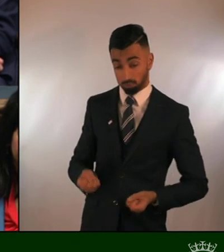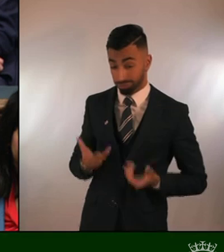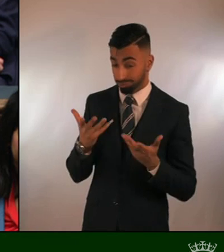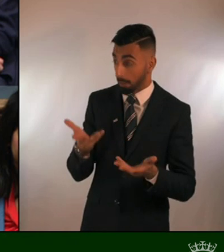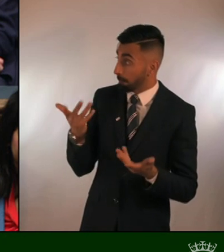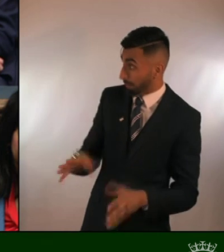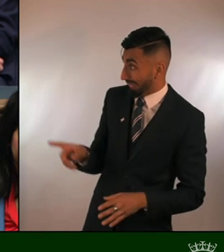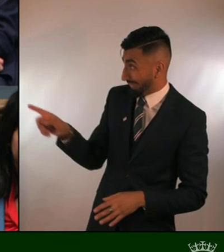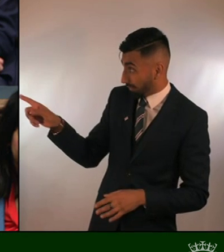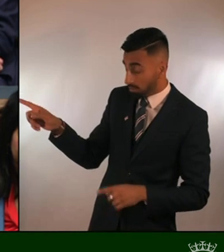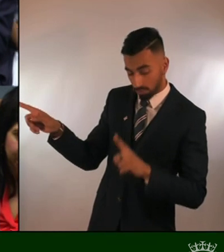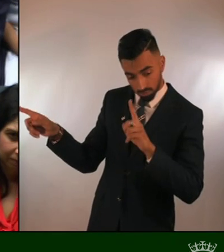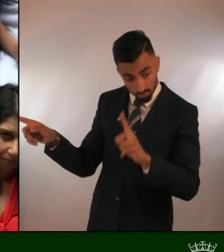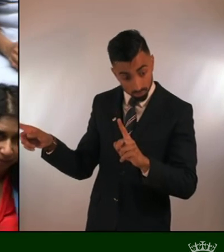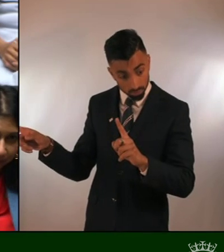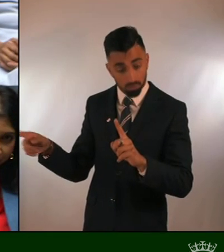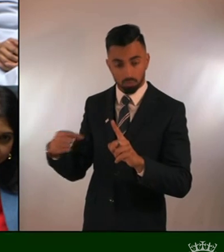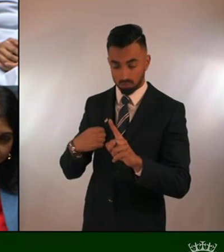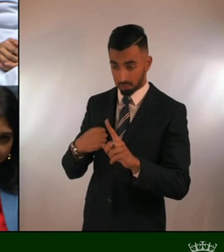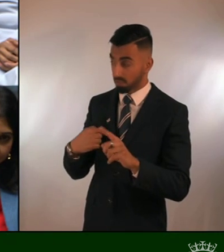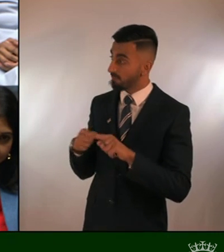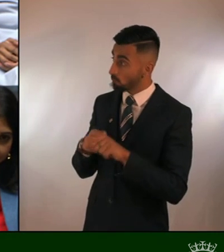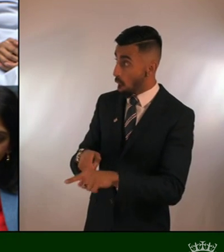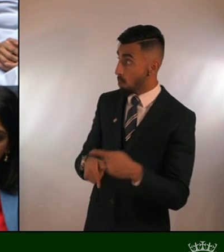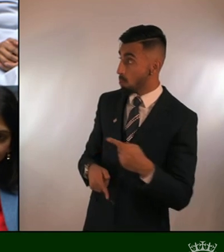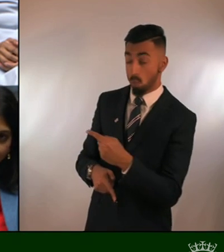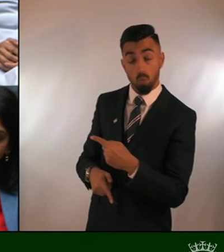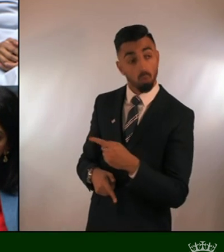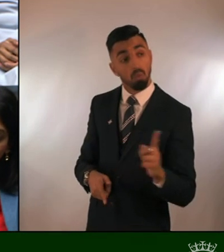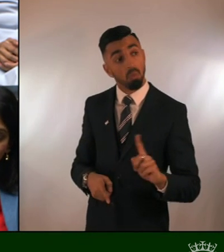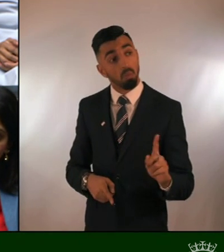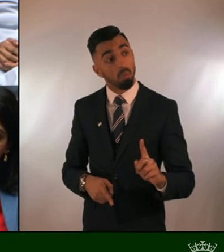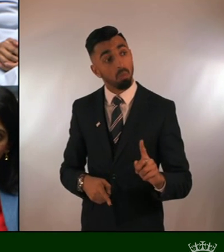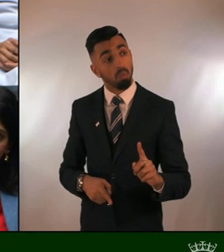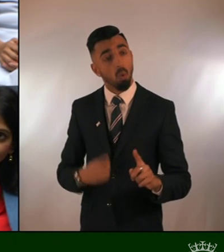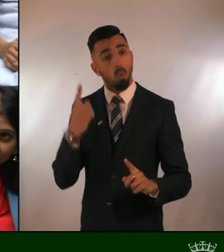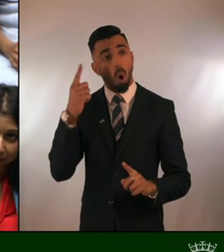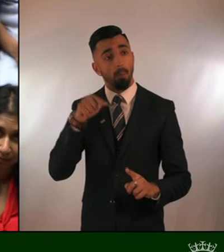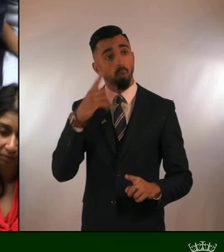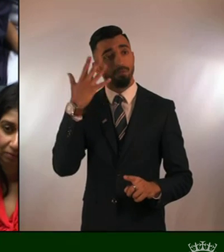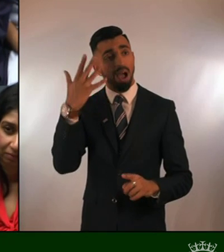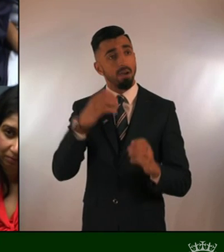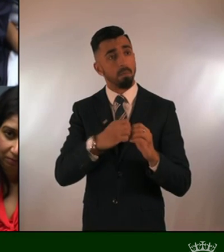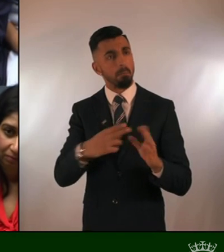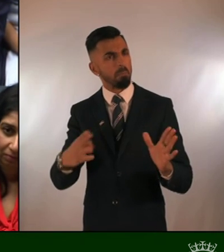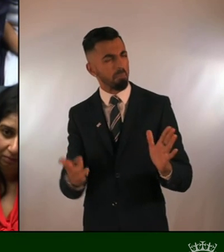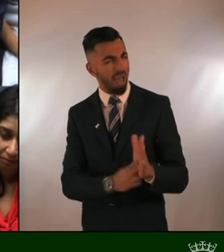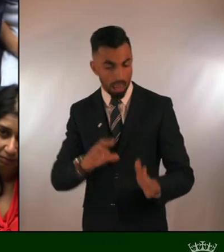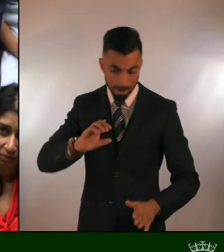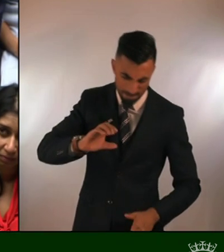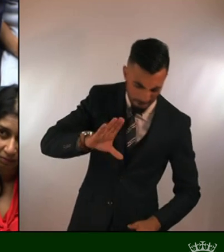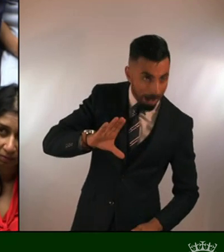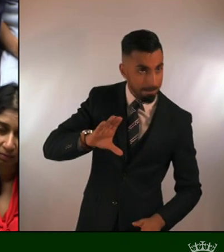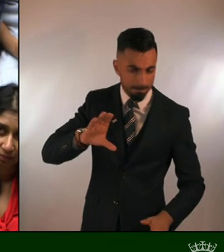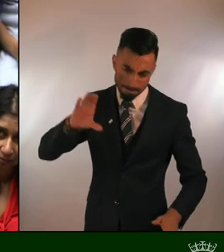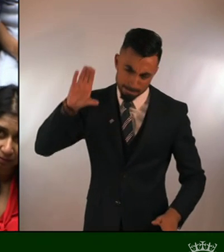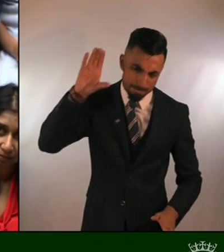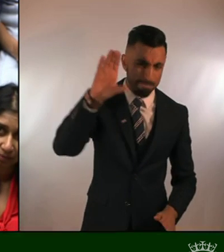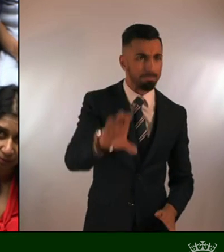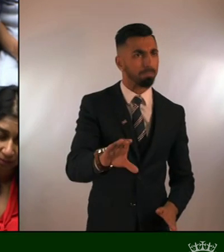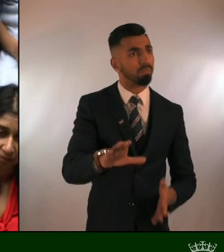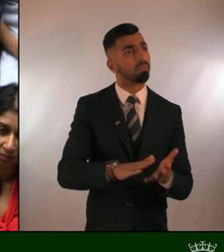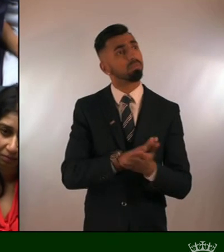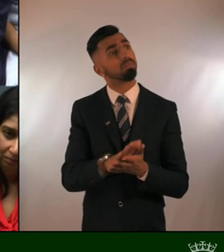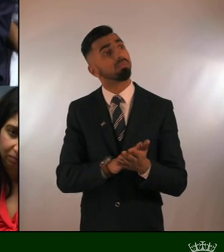Today I can secure his legacy, with £1.5 billion of new capital over five years to dramatically improve the condition of our entire FE college